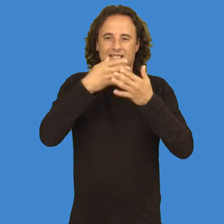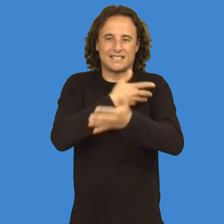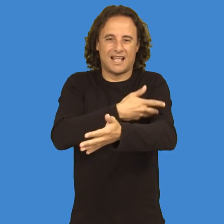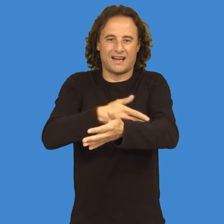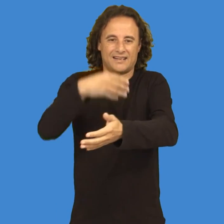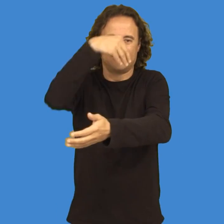sangre